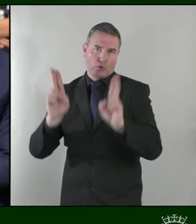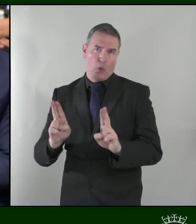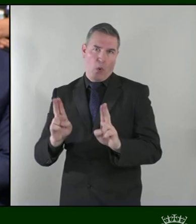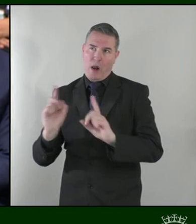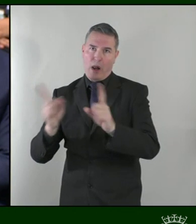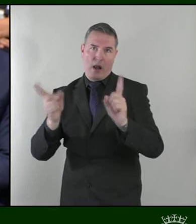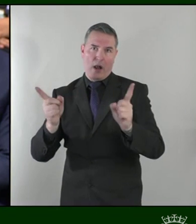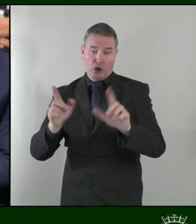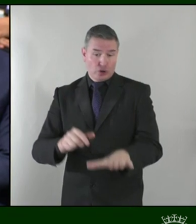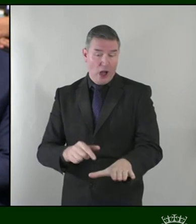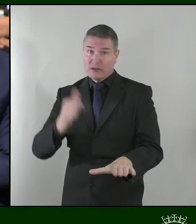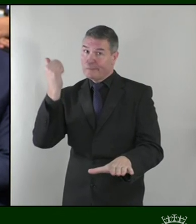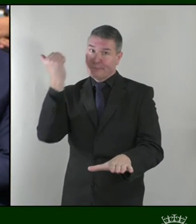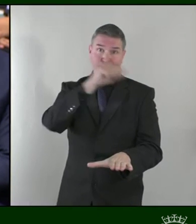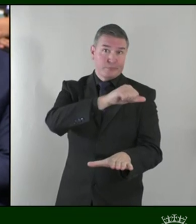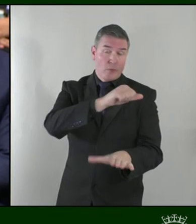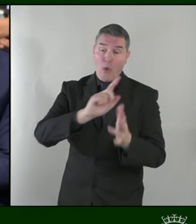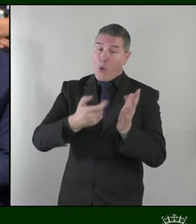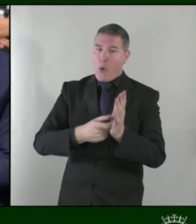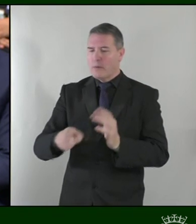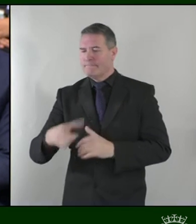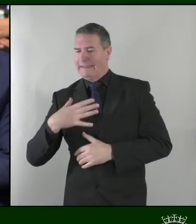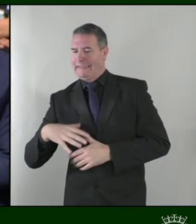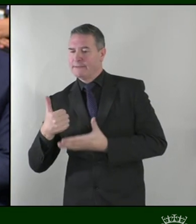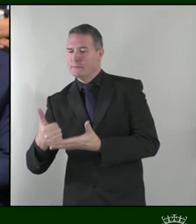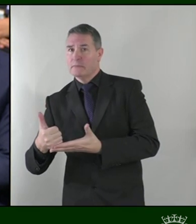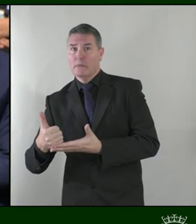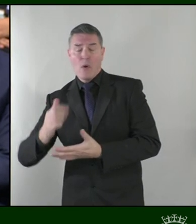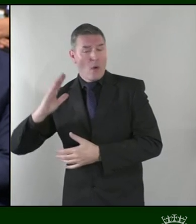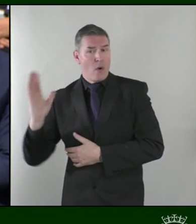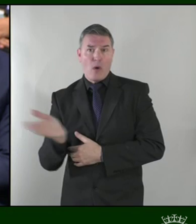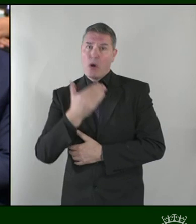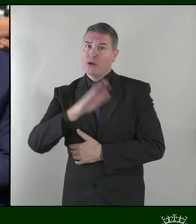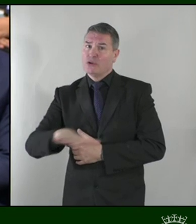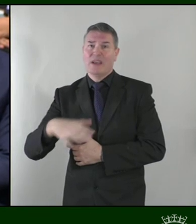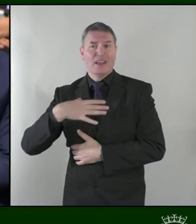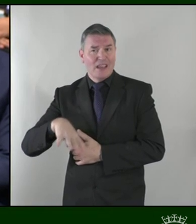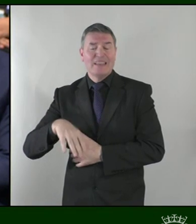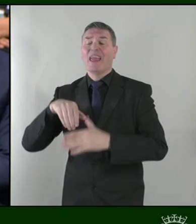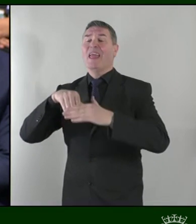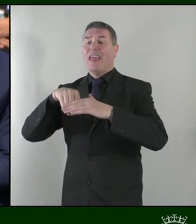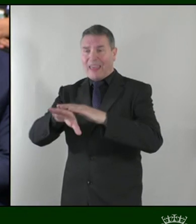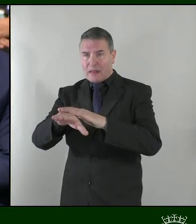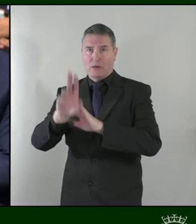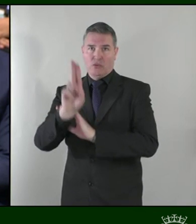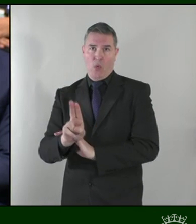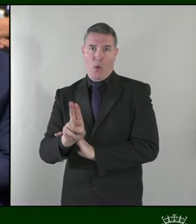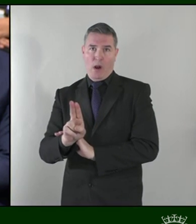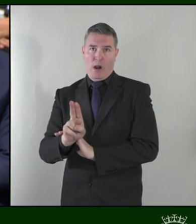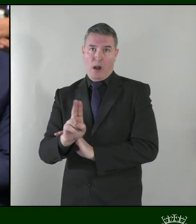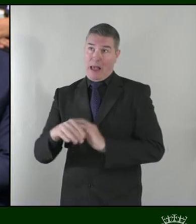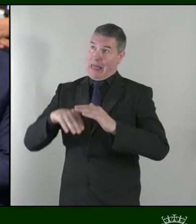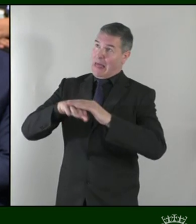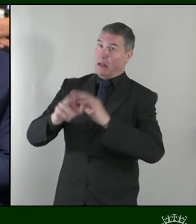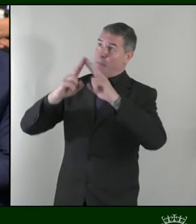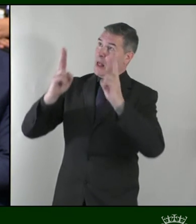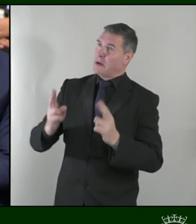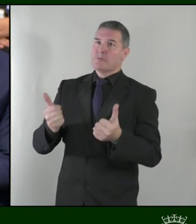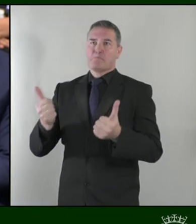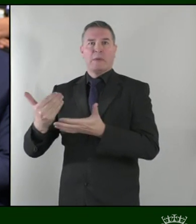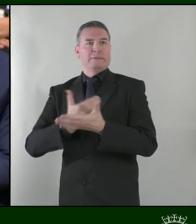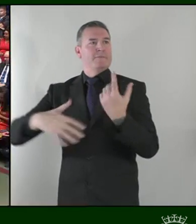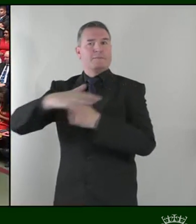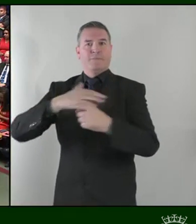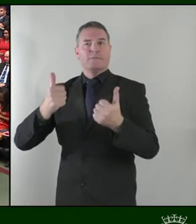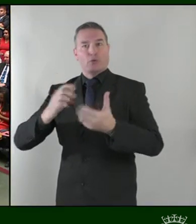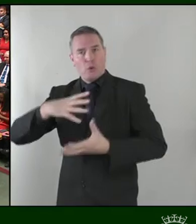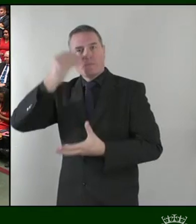Whether a child is a whizz kid or is needy, every child deserves to be at school in an excellent and inspiring school building.